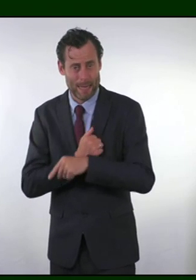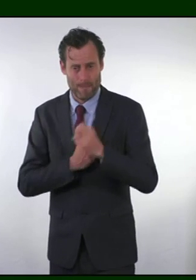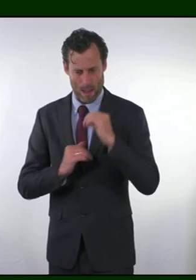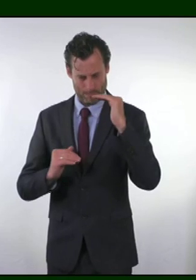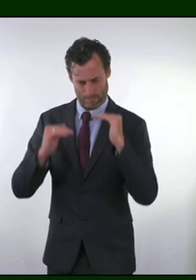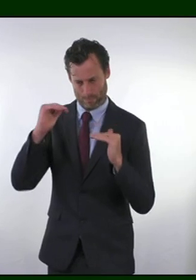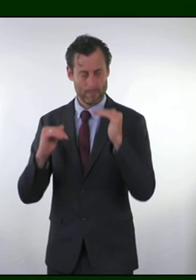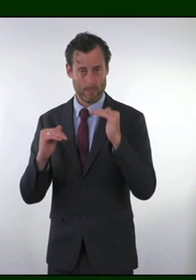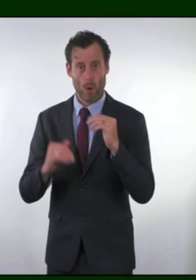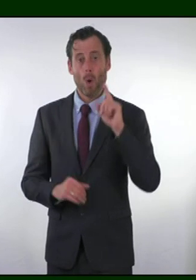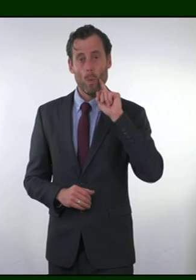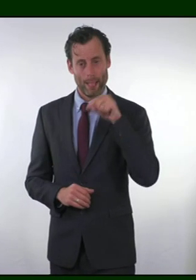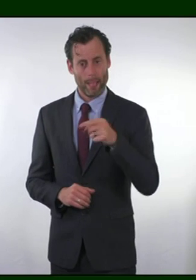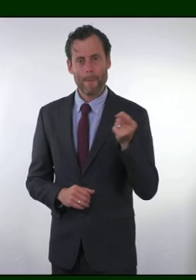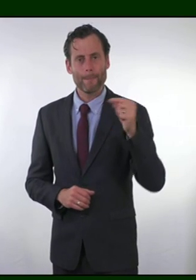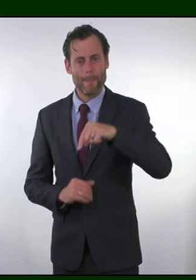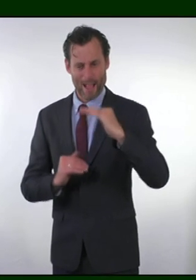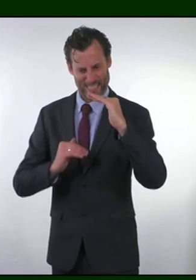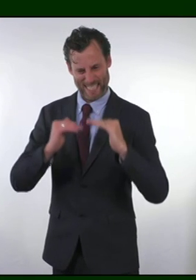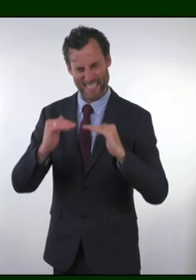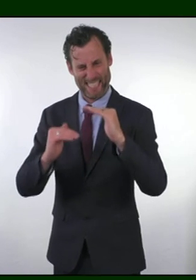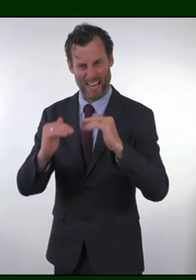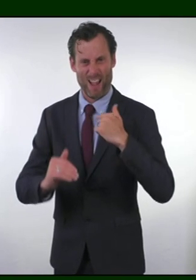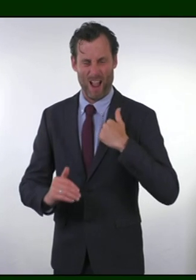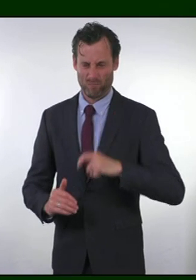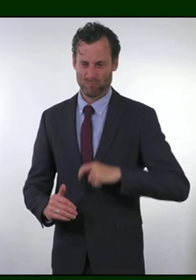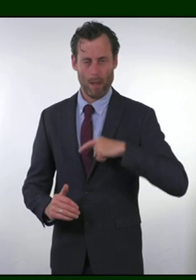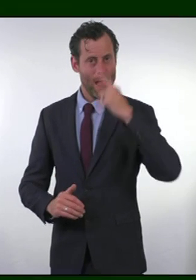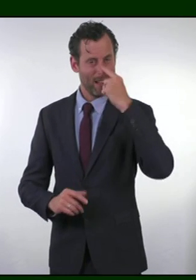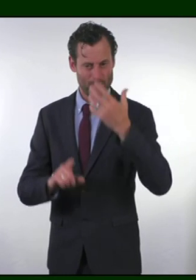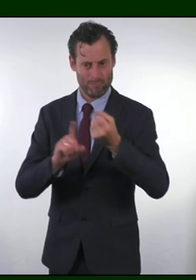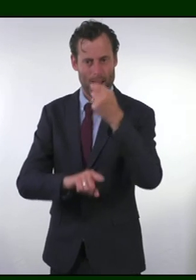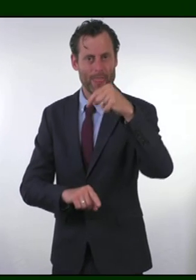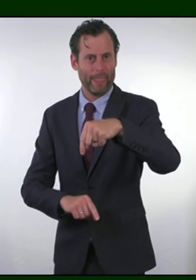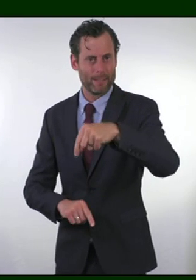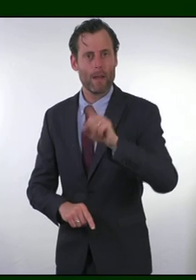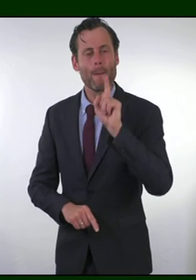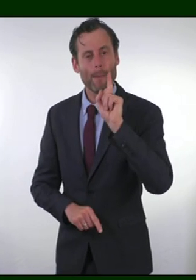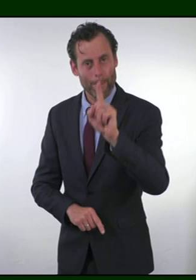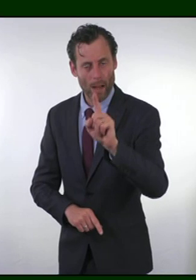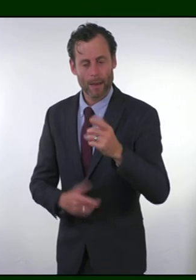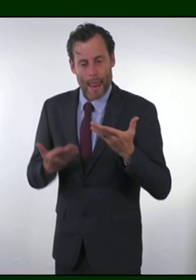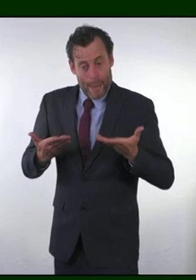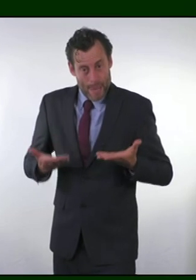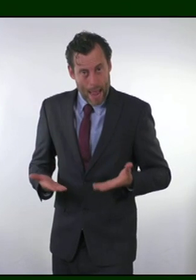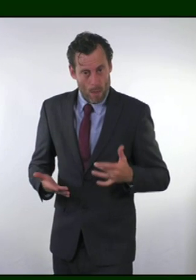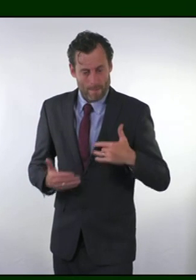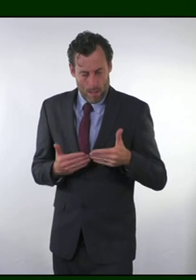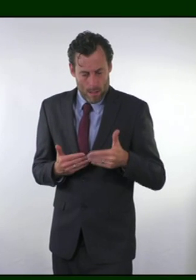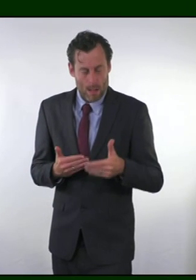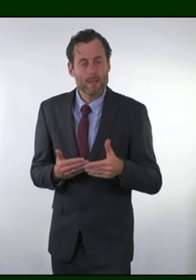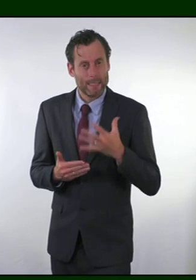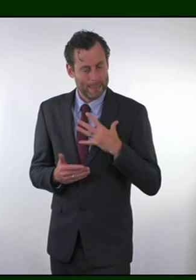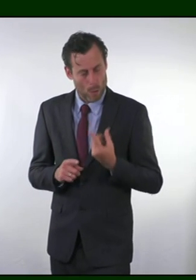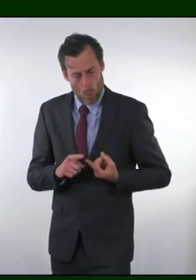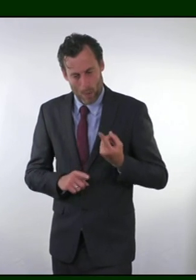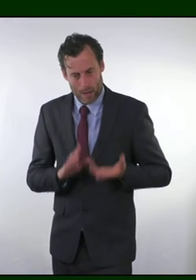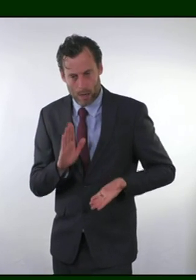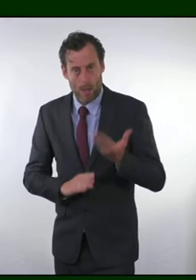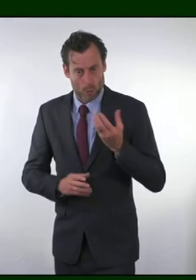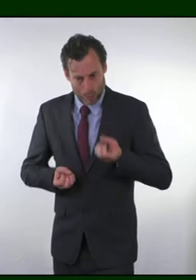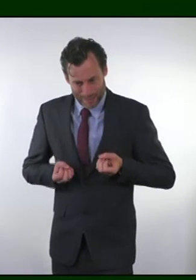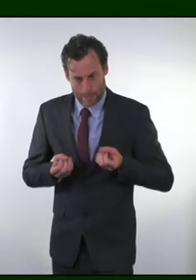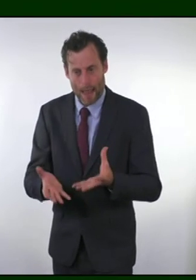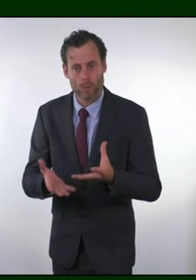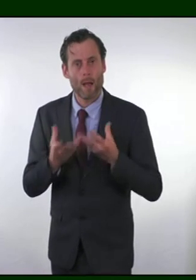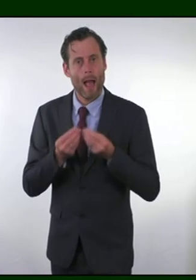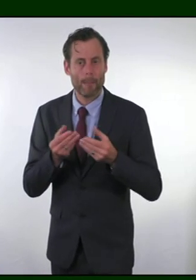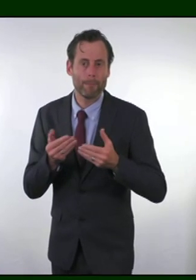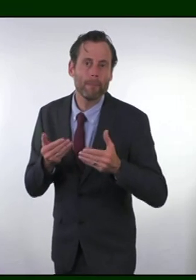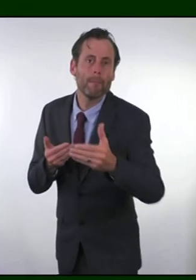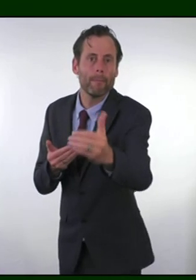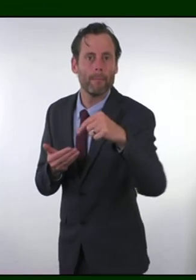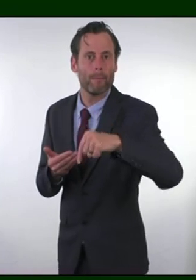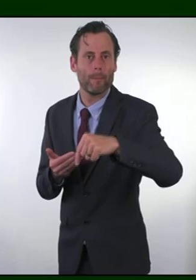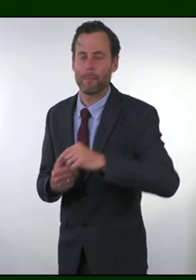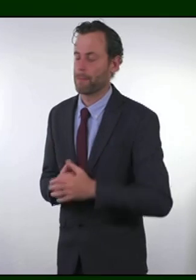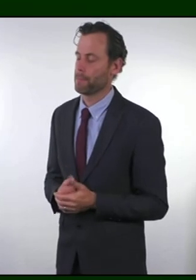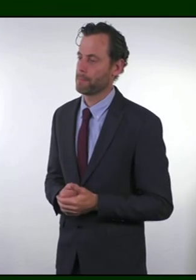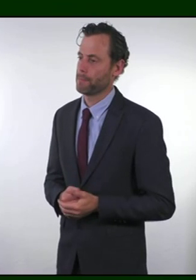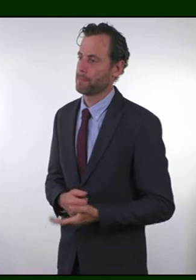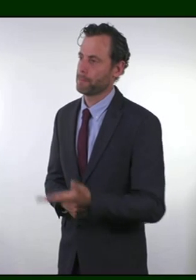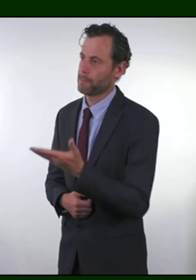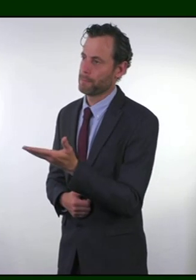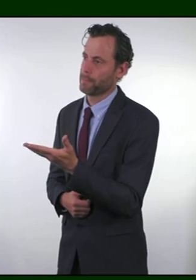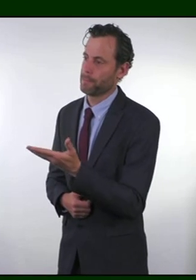We will return them to a position of sustainability over the medium term, I assure my honourable Friend of that, but in the short term I am confident that this is the right thing to do to protect the long-term health of our economy.